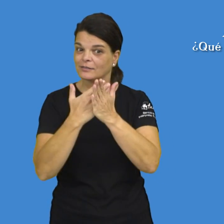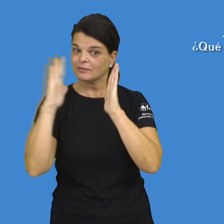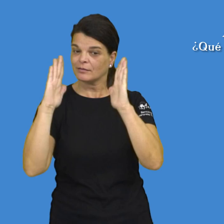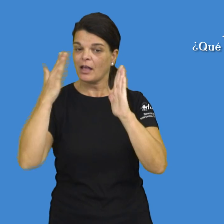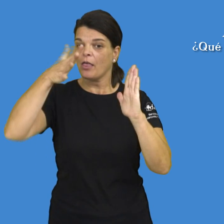época